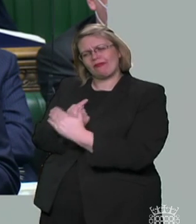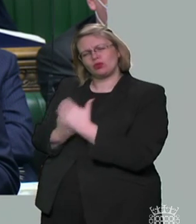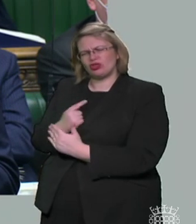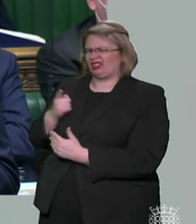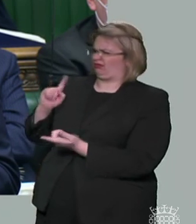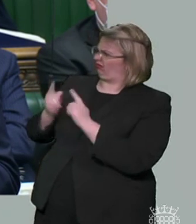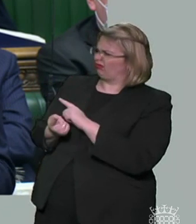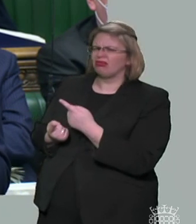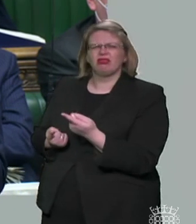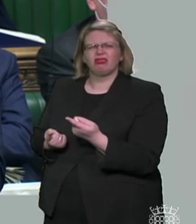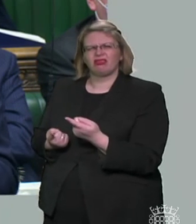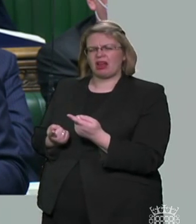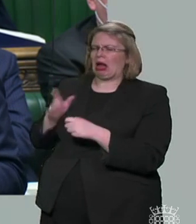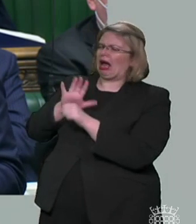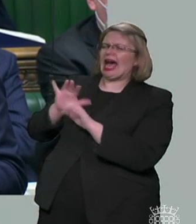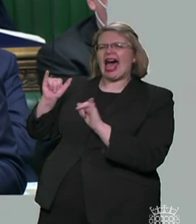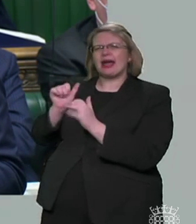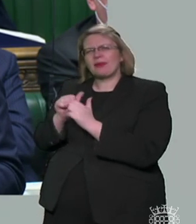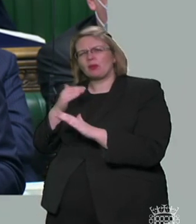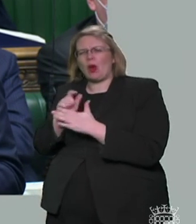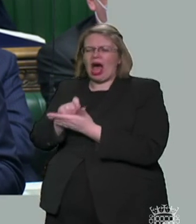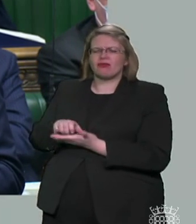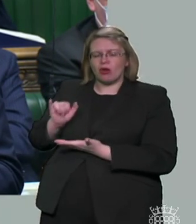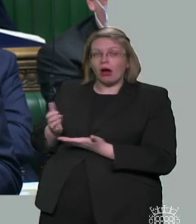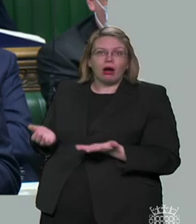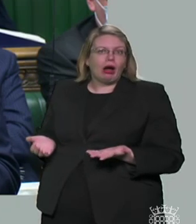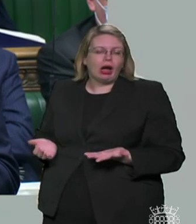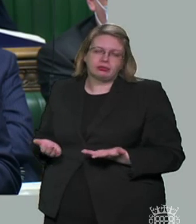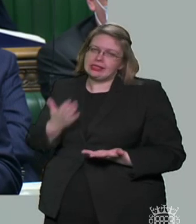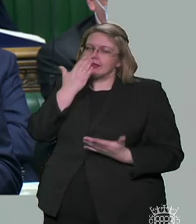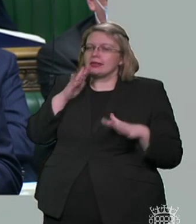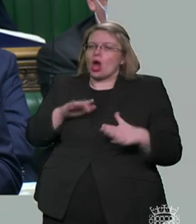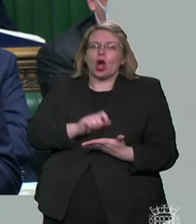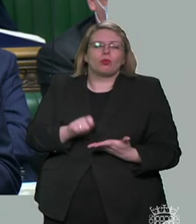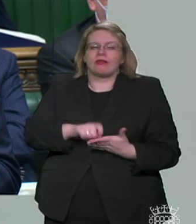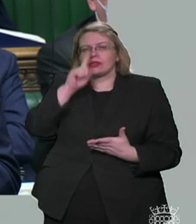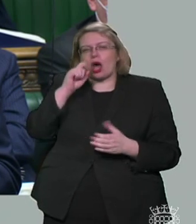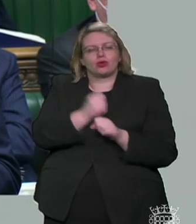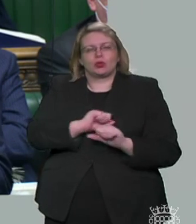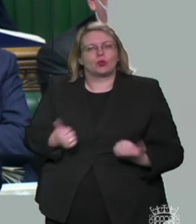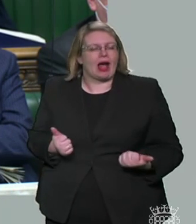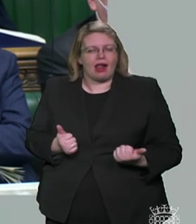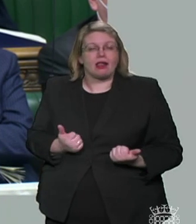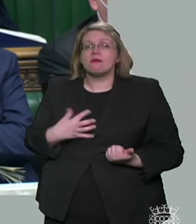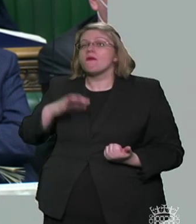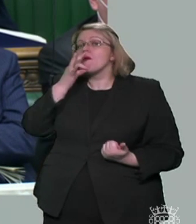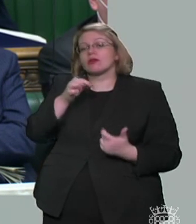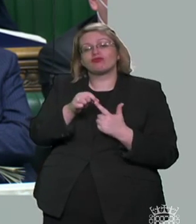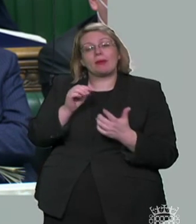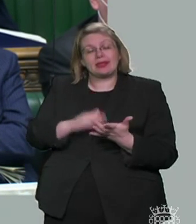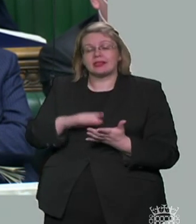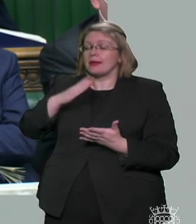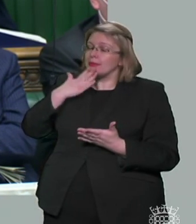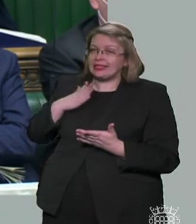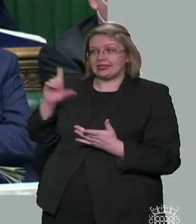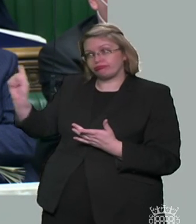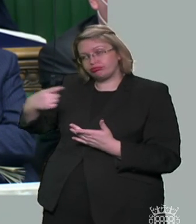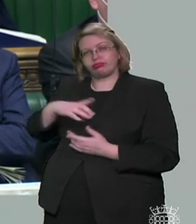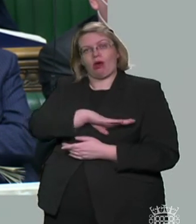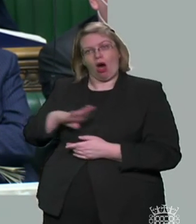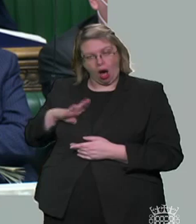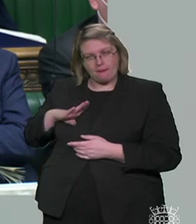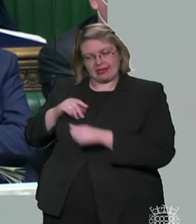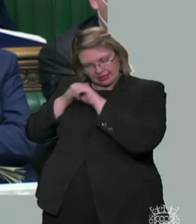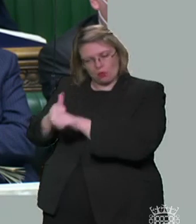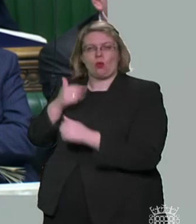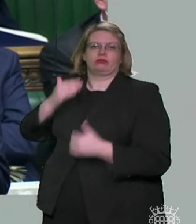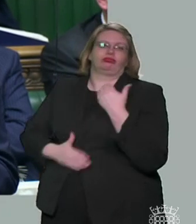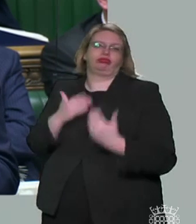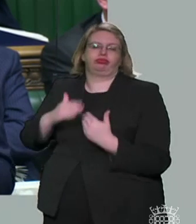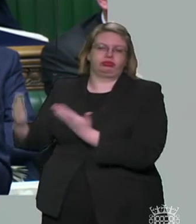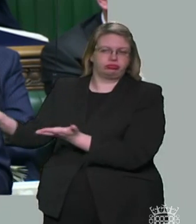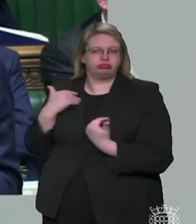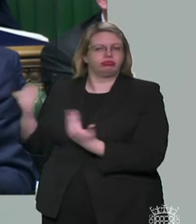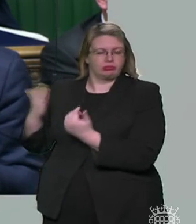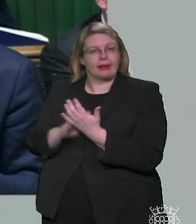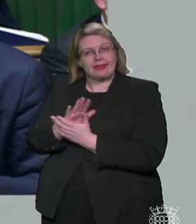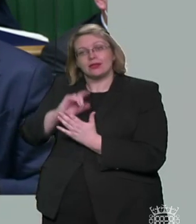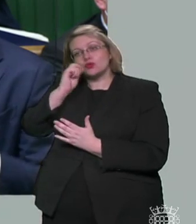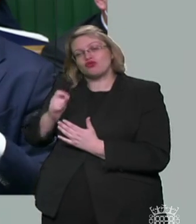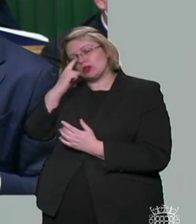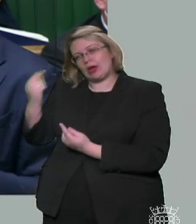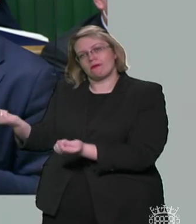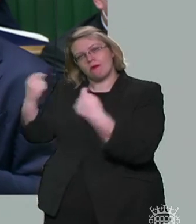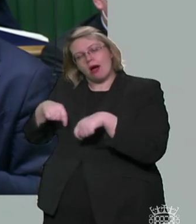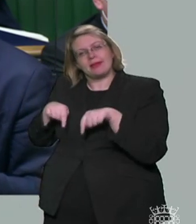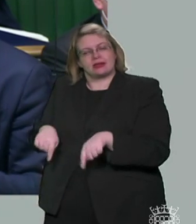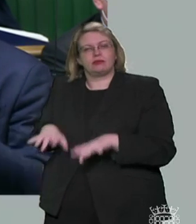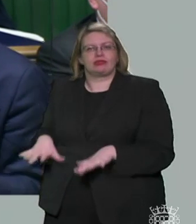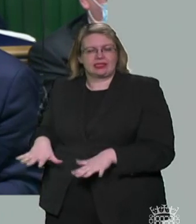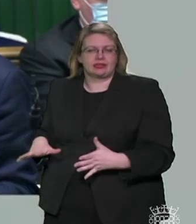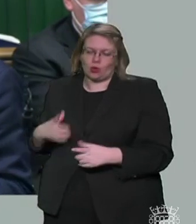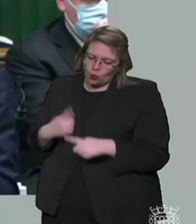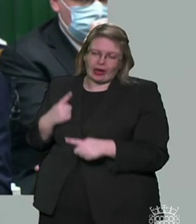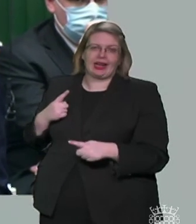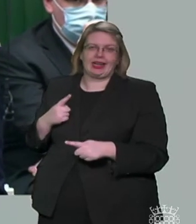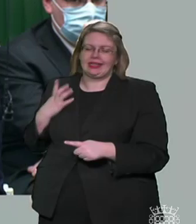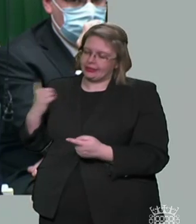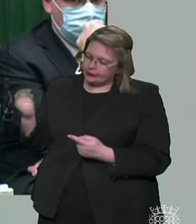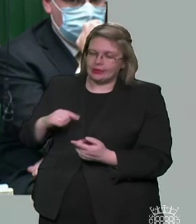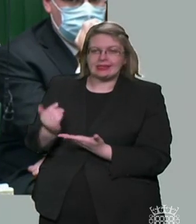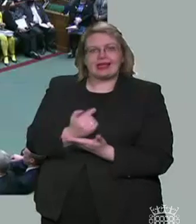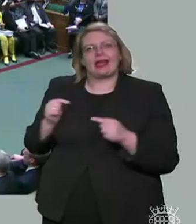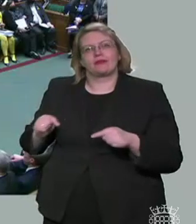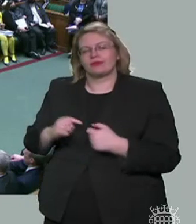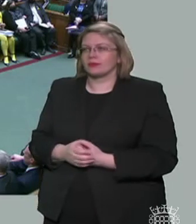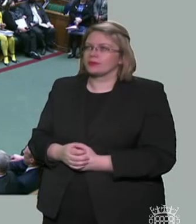Since the Home Office is clearly not up to the task, will he send in armed forces personnel to speed up the process so that Ukrainian refugees can come here quickly and safely?